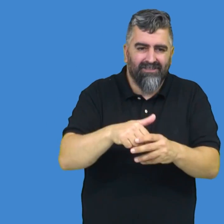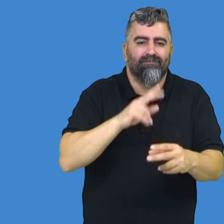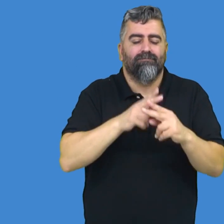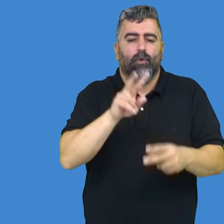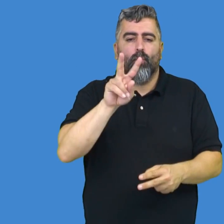nombre